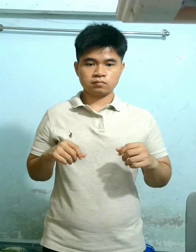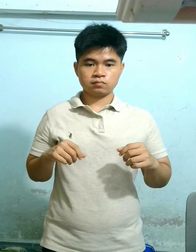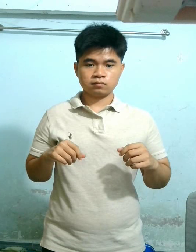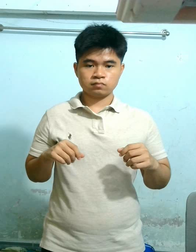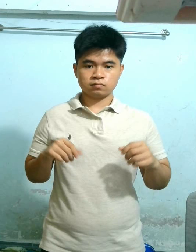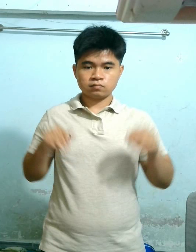cho